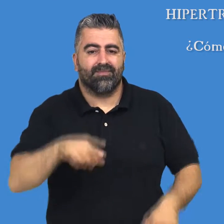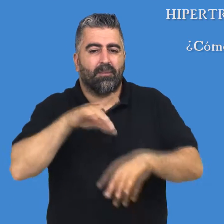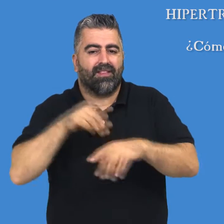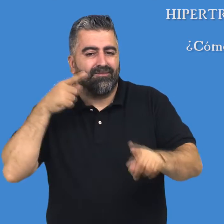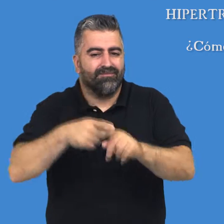enfermo